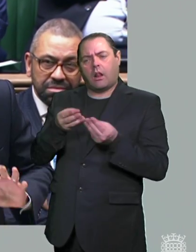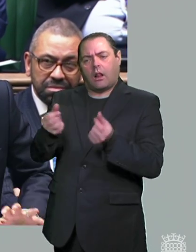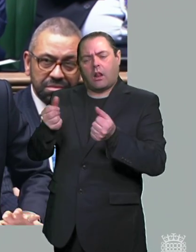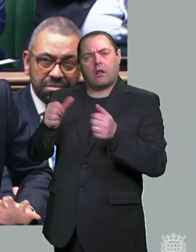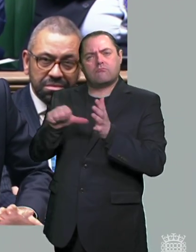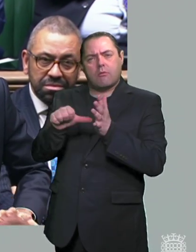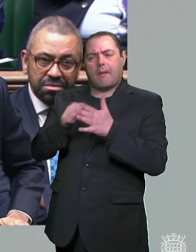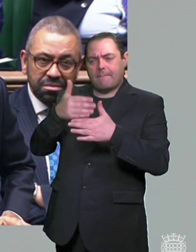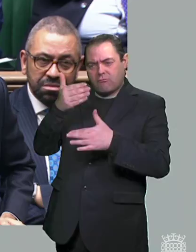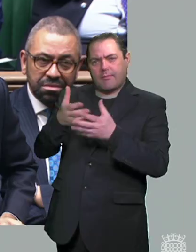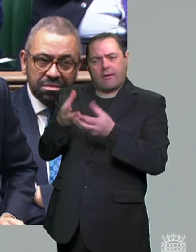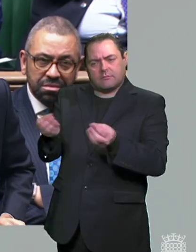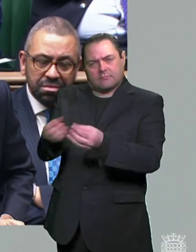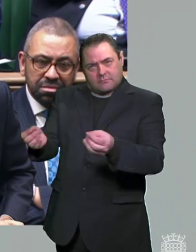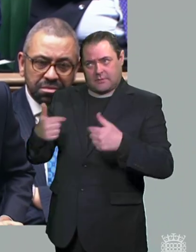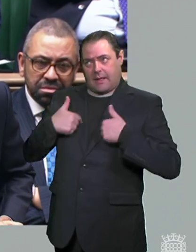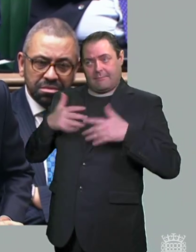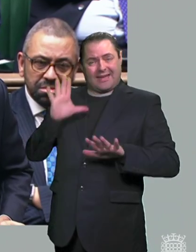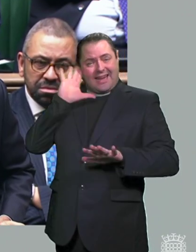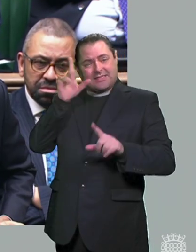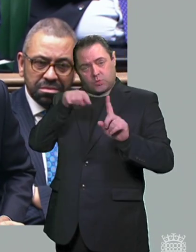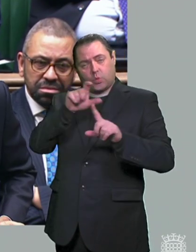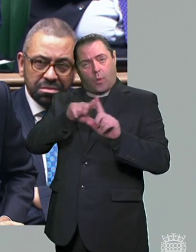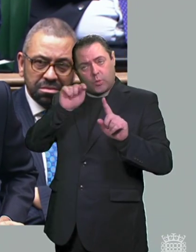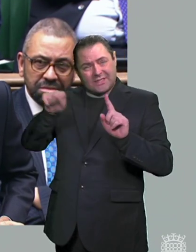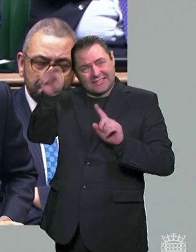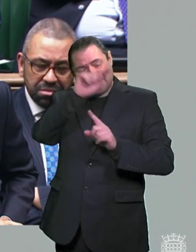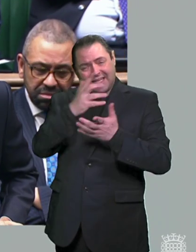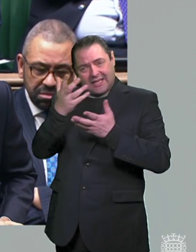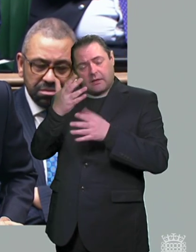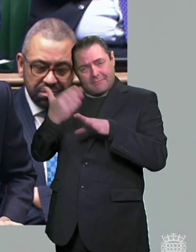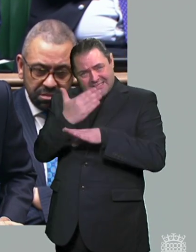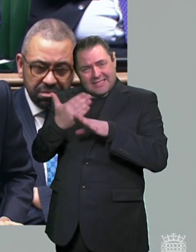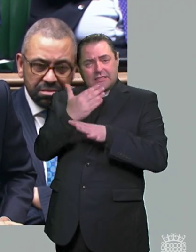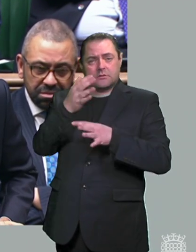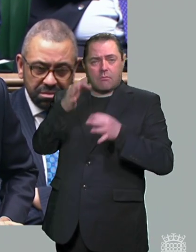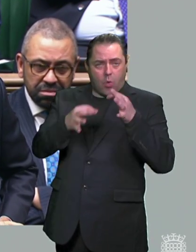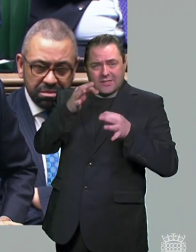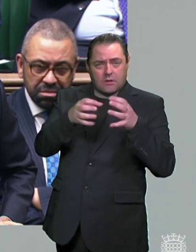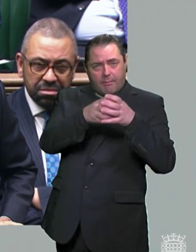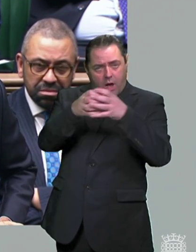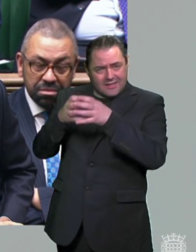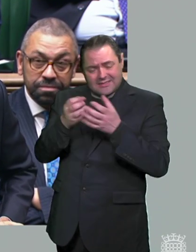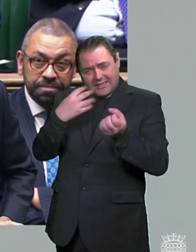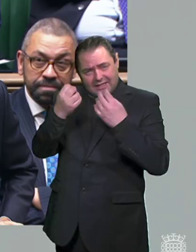I have spent time engaging and listening to those communities, businesses and political parties in Northern Ireland.